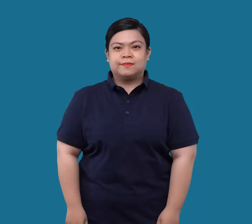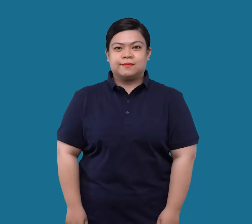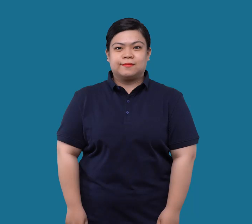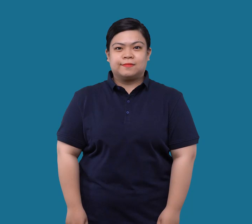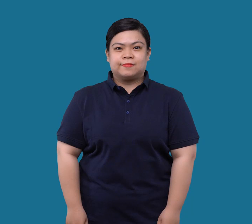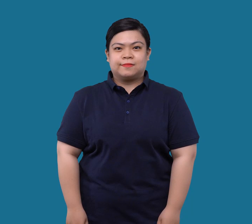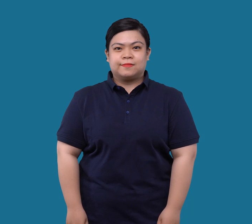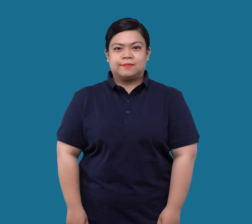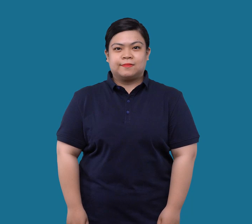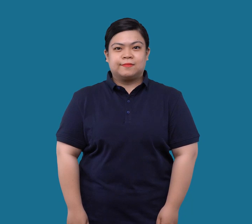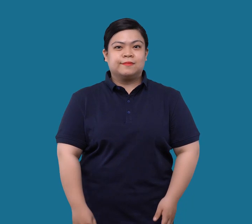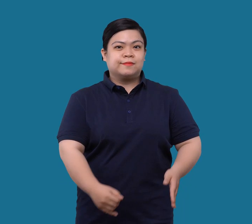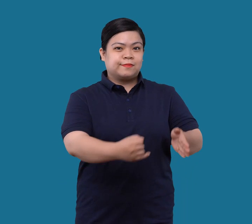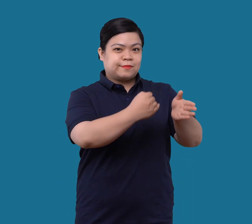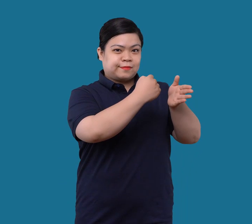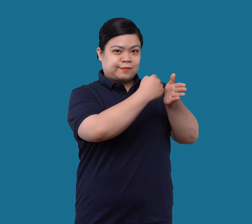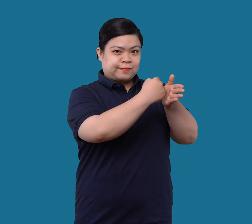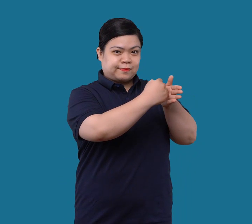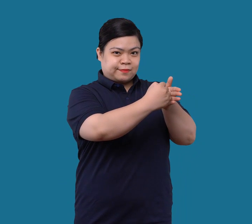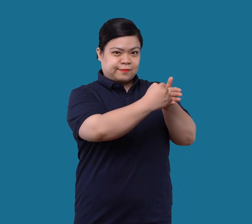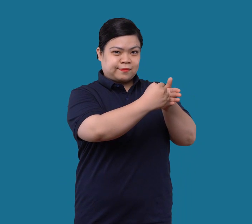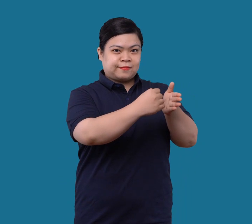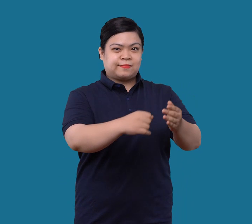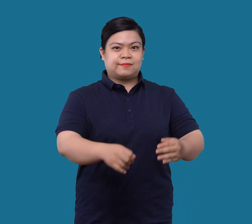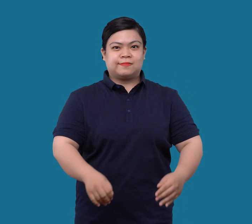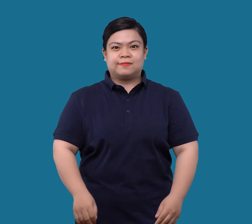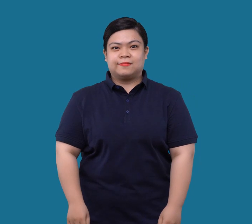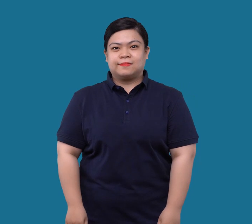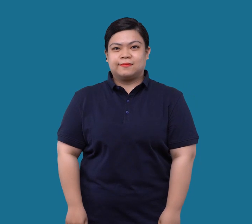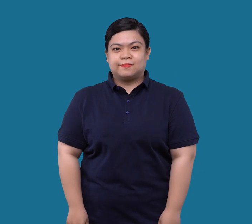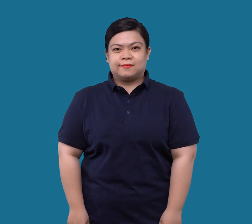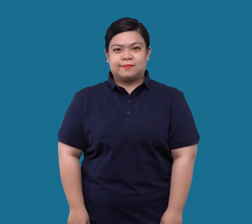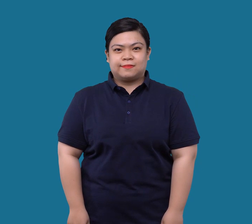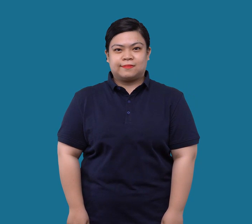bảng trừ